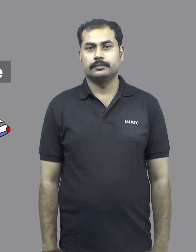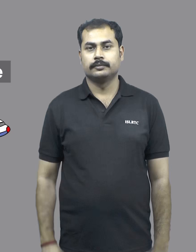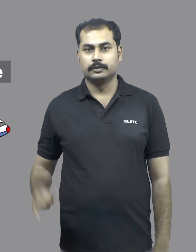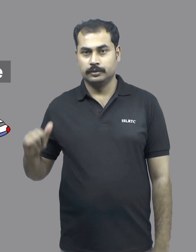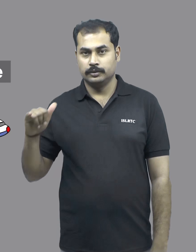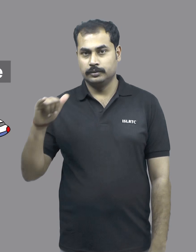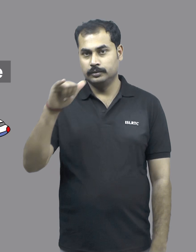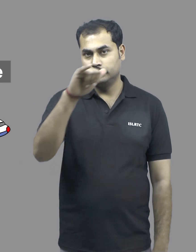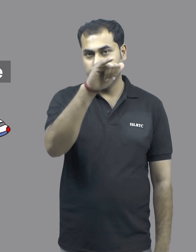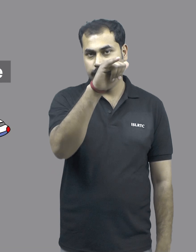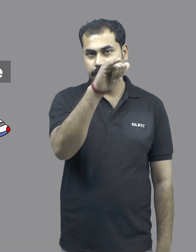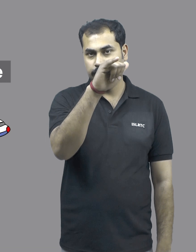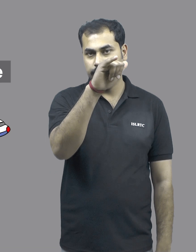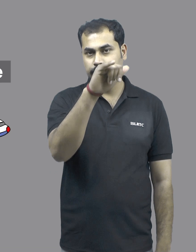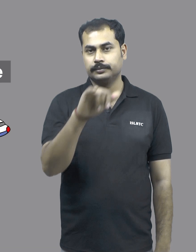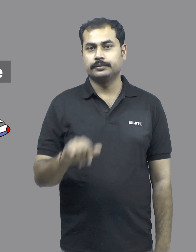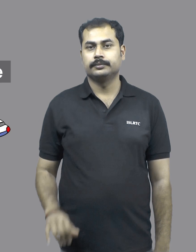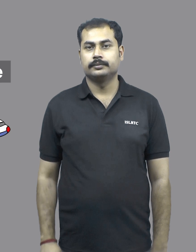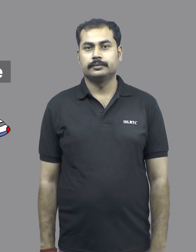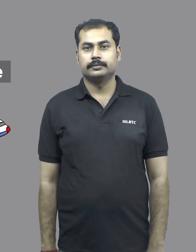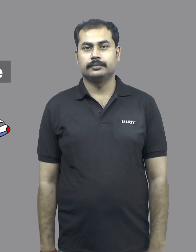Aeroplane